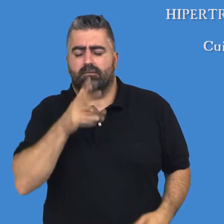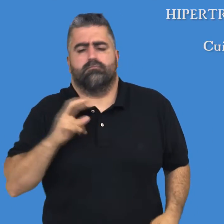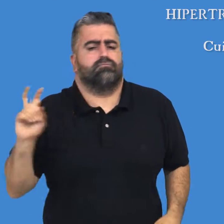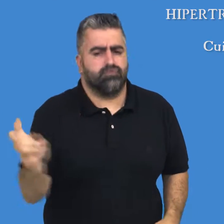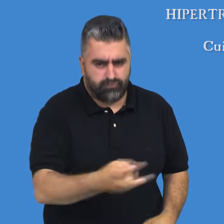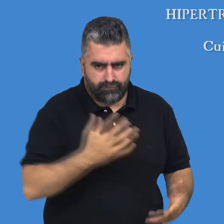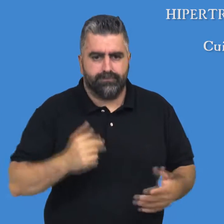etc